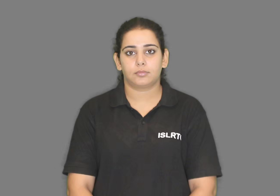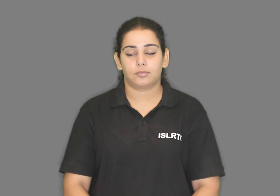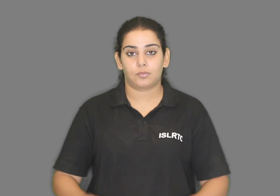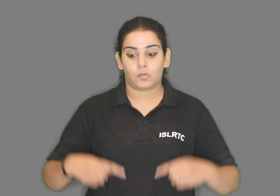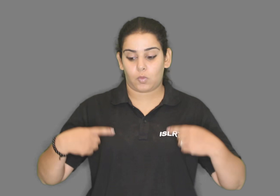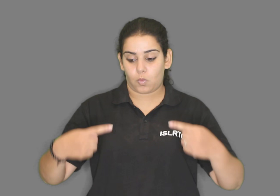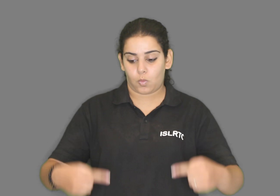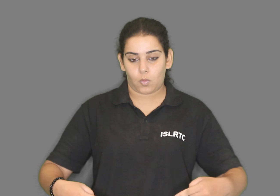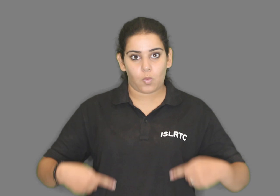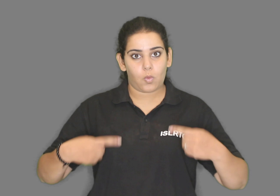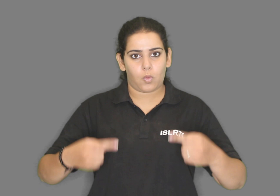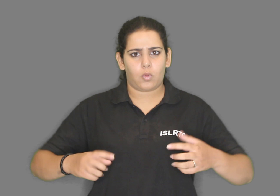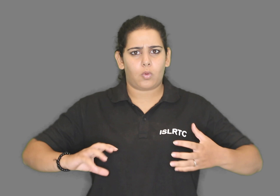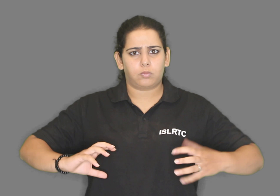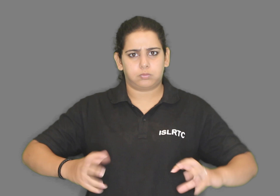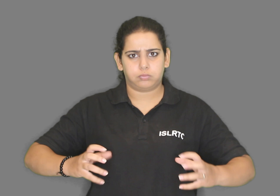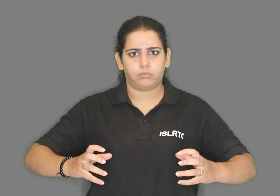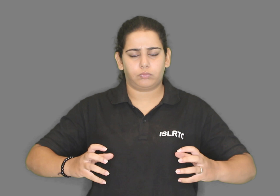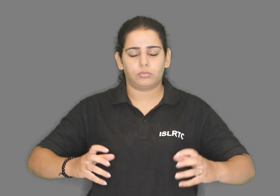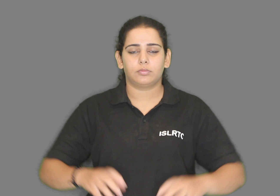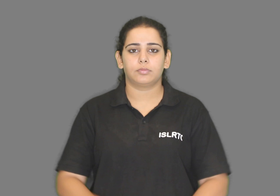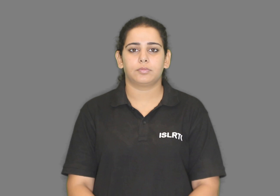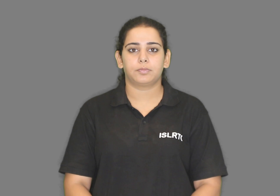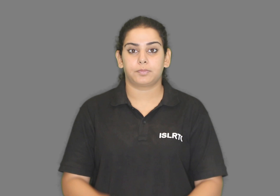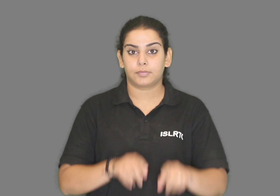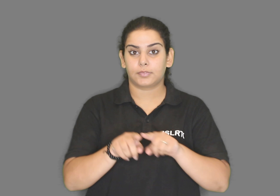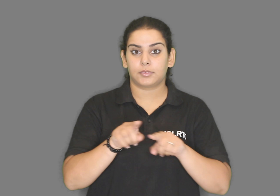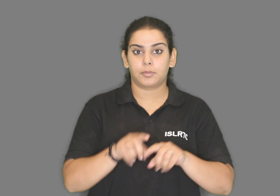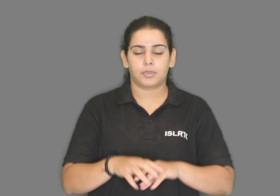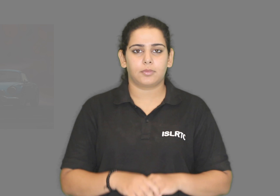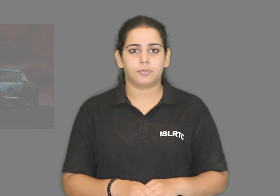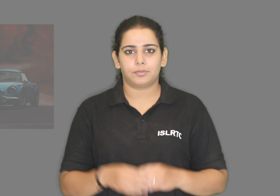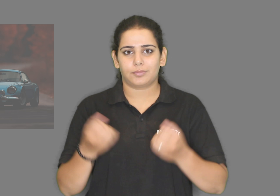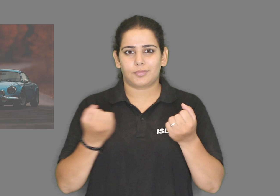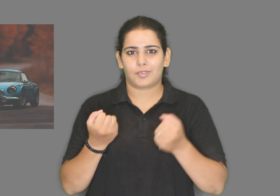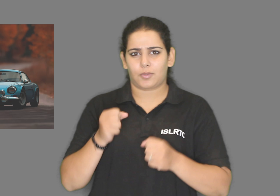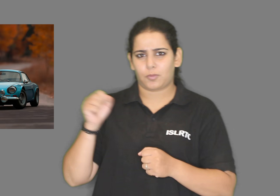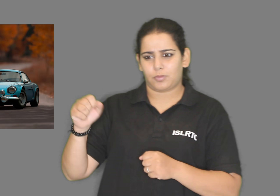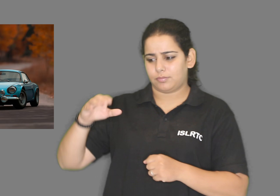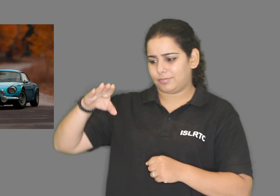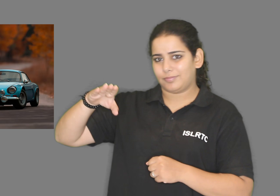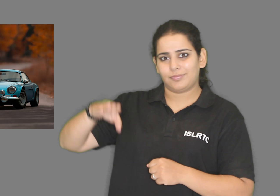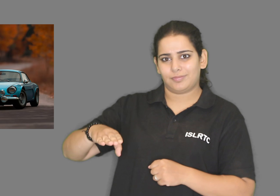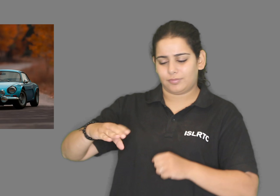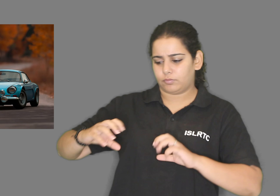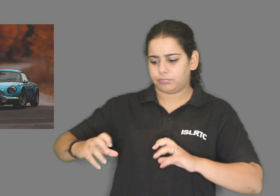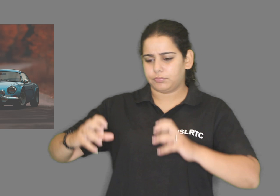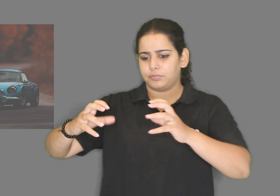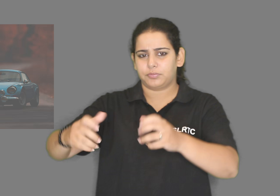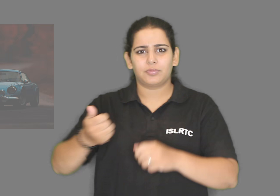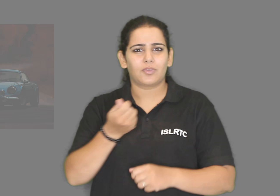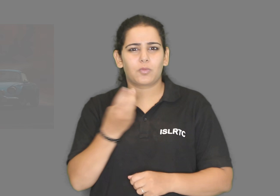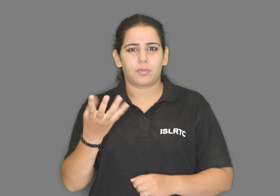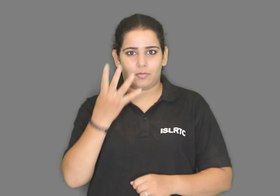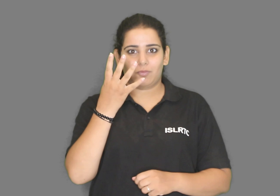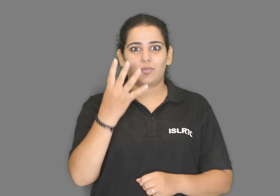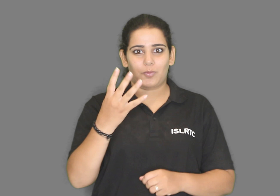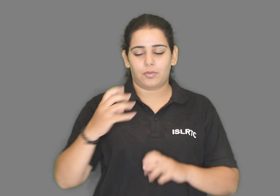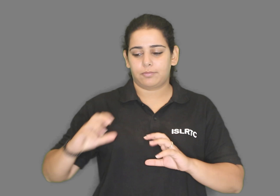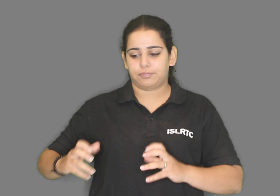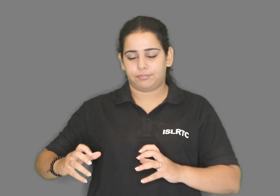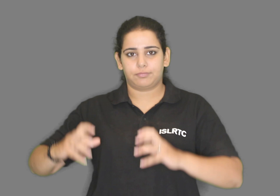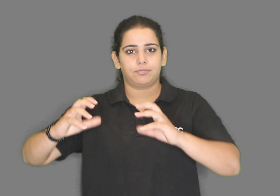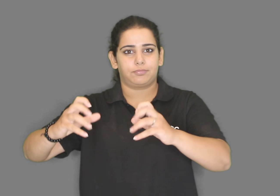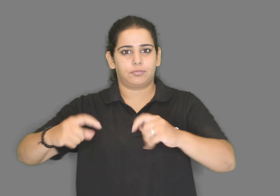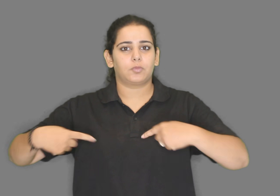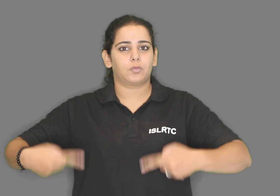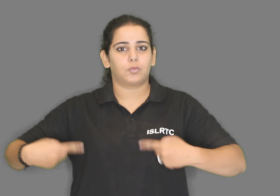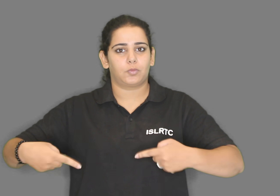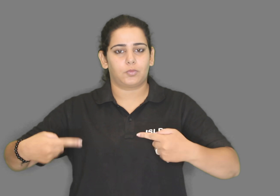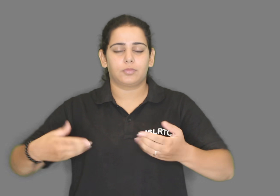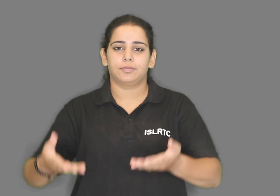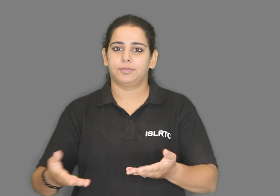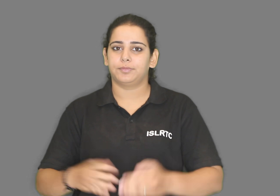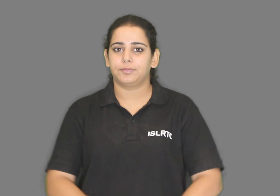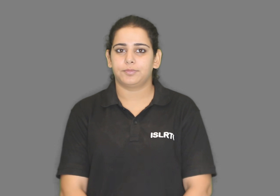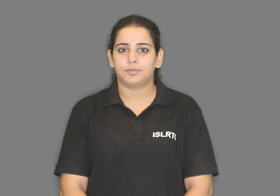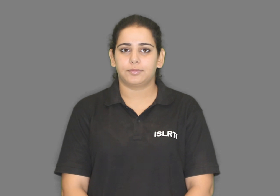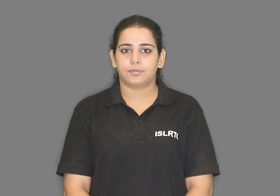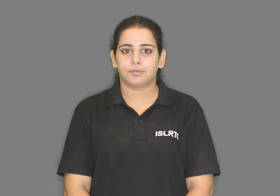Automobile A usually four-wheeled vehicle designed primarily for passenger propelled by an internal-combustion engine